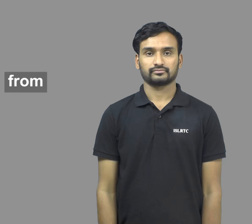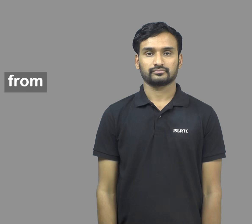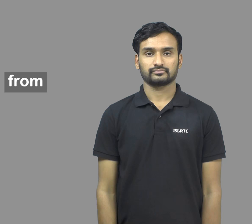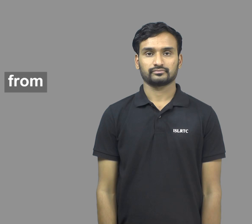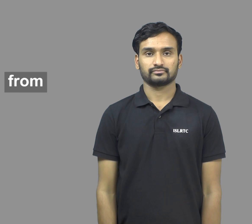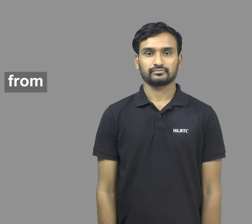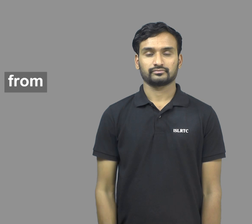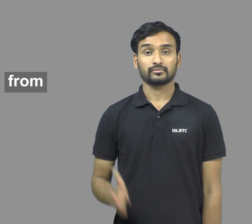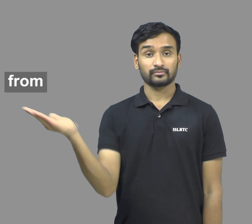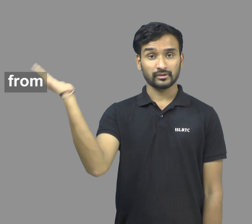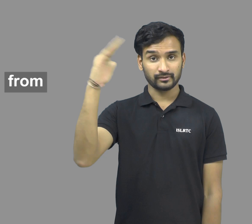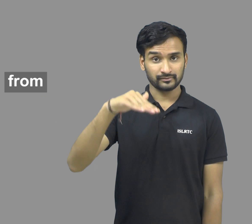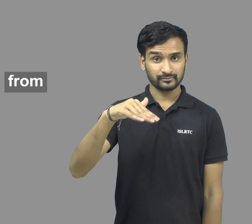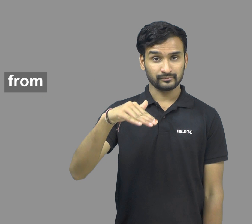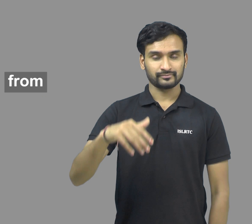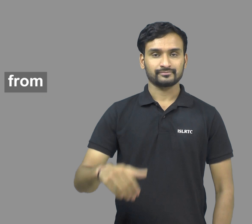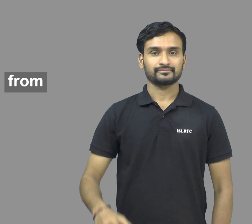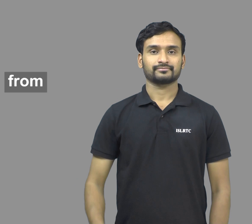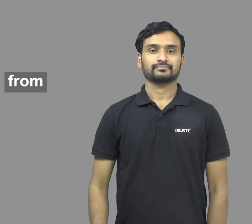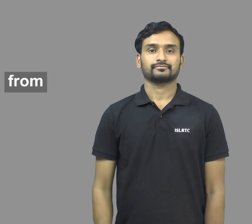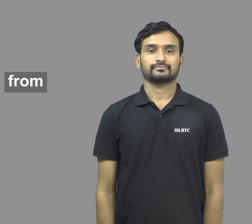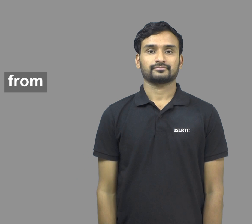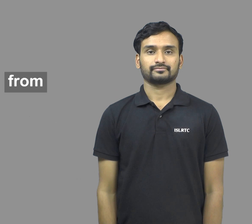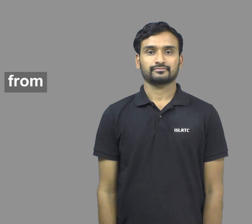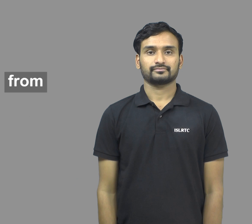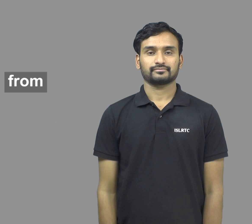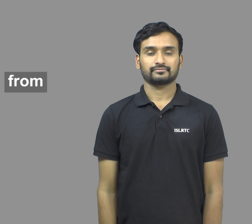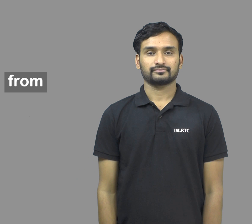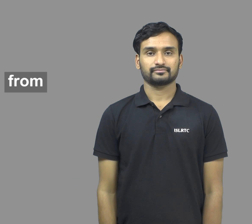From